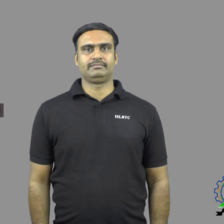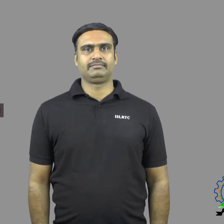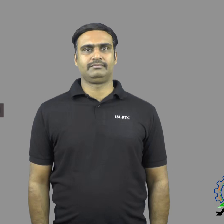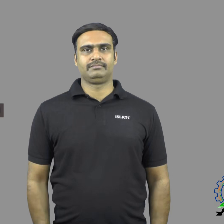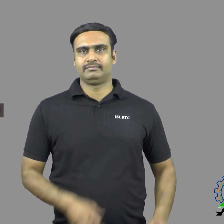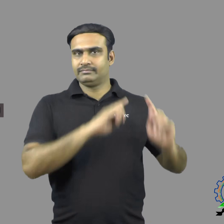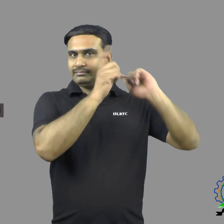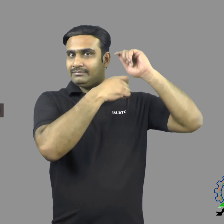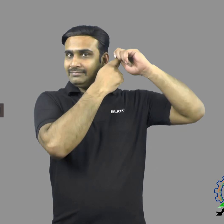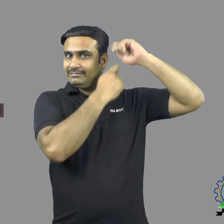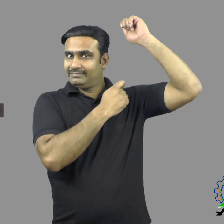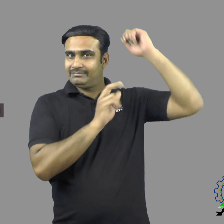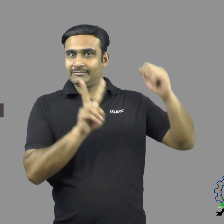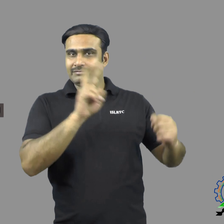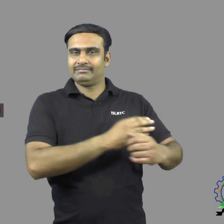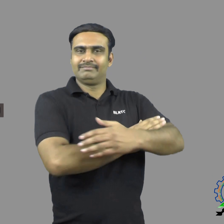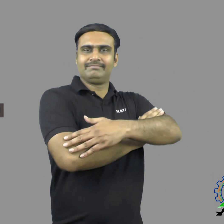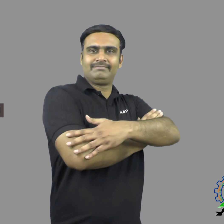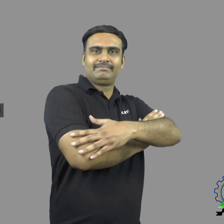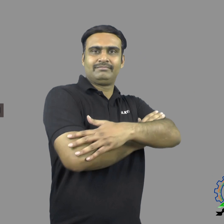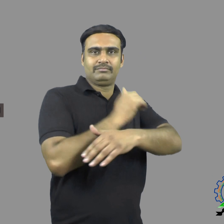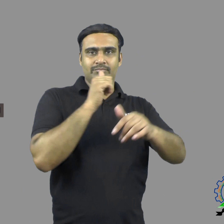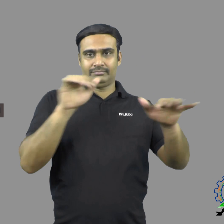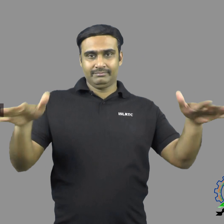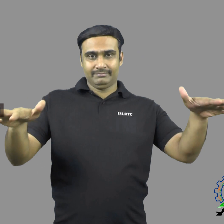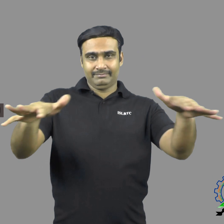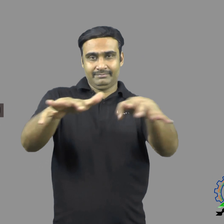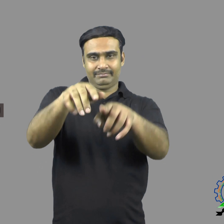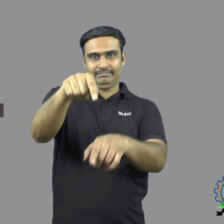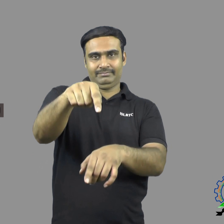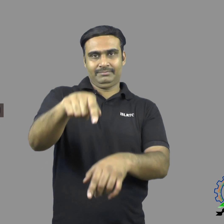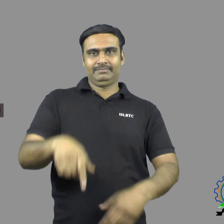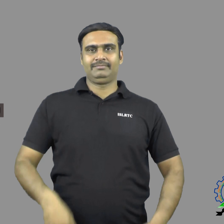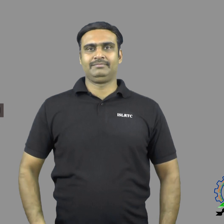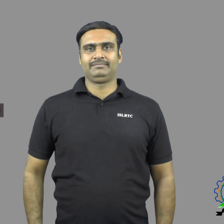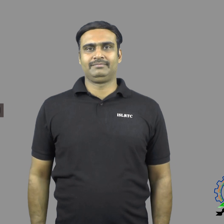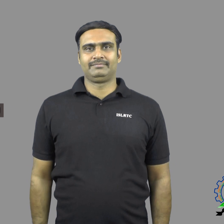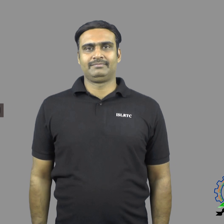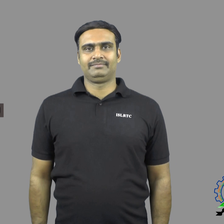Vivekananda Rock Memorial